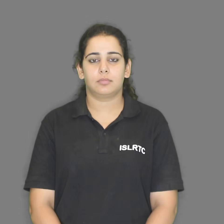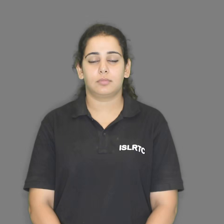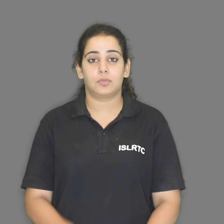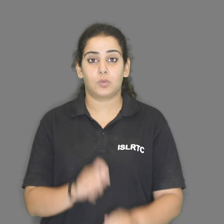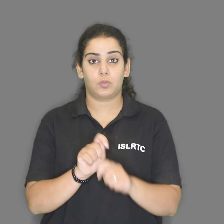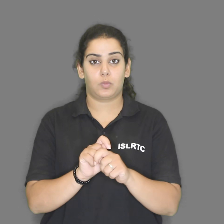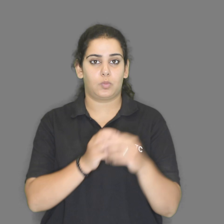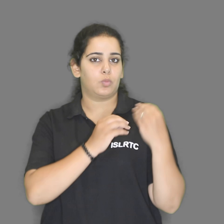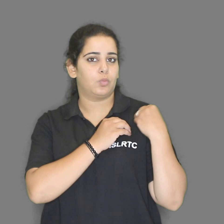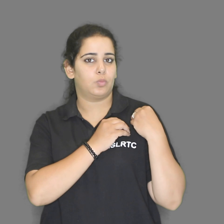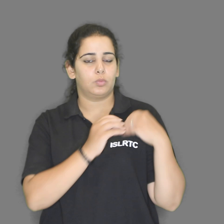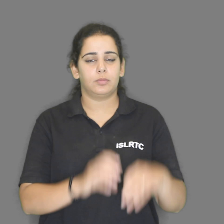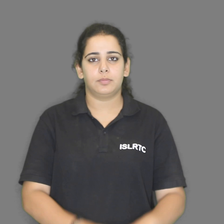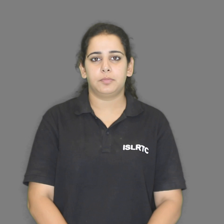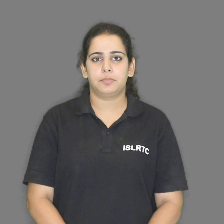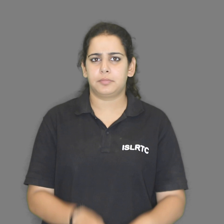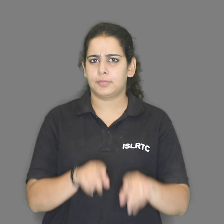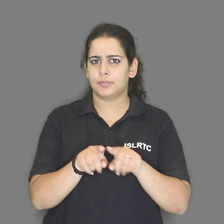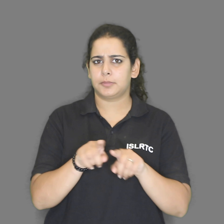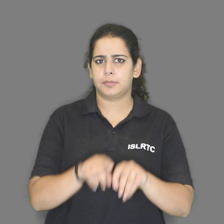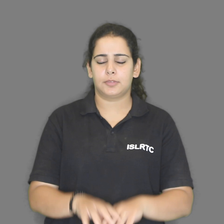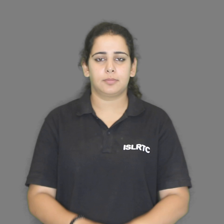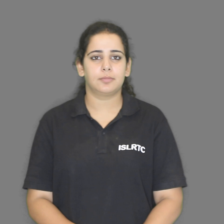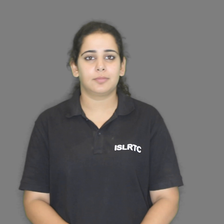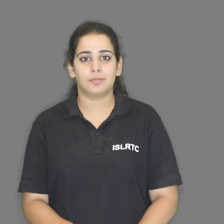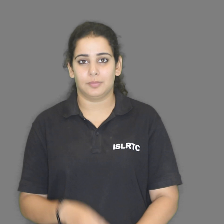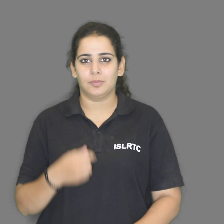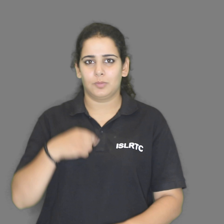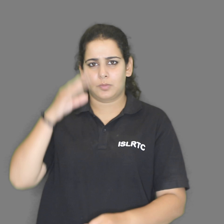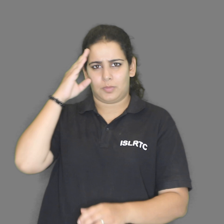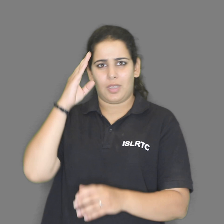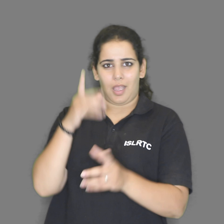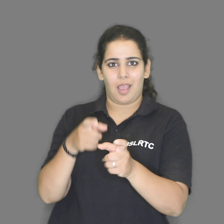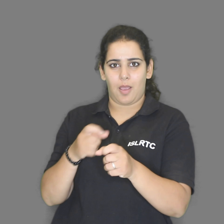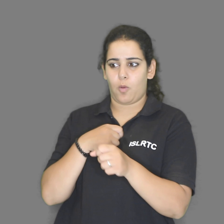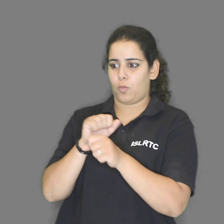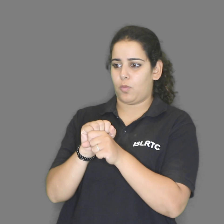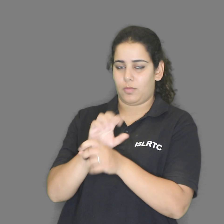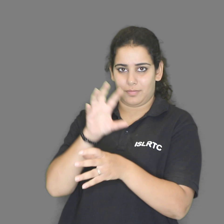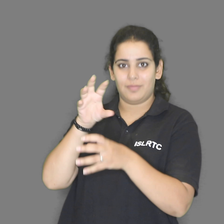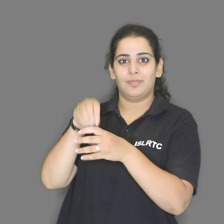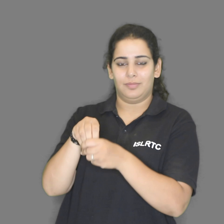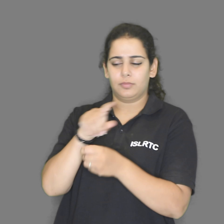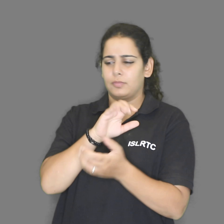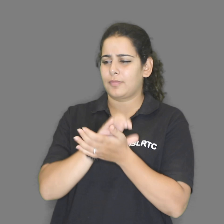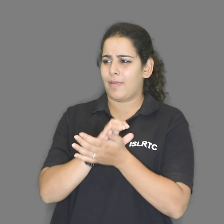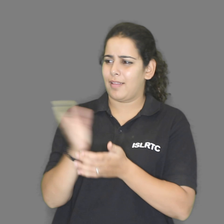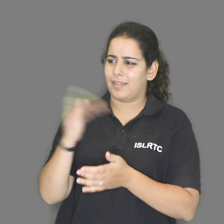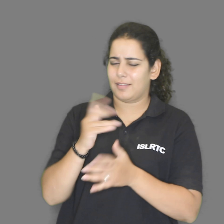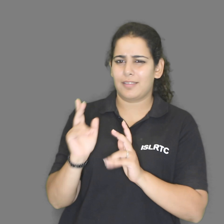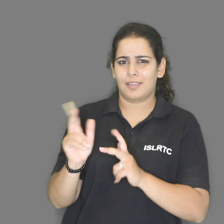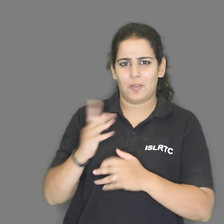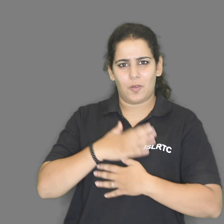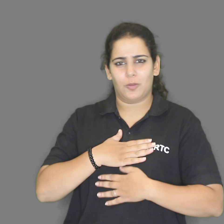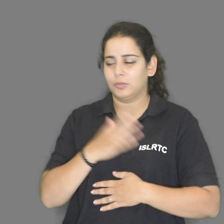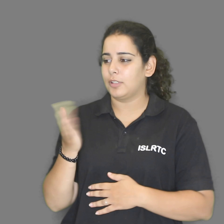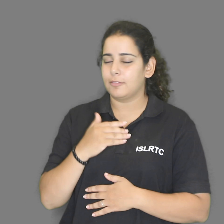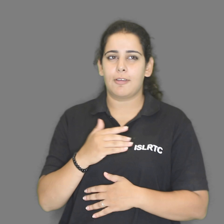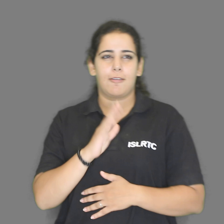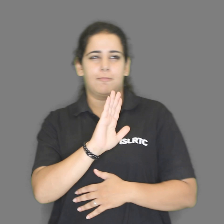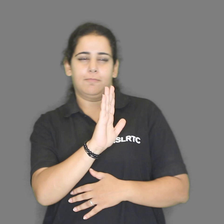Duties a moral or legal obligation a responsibility